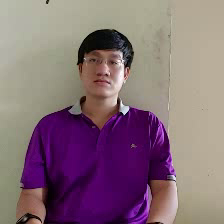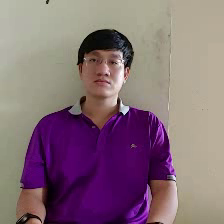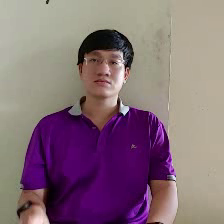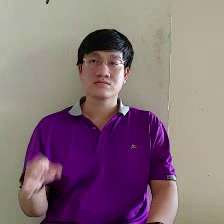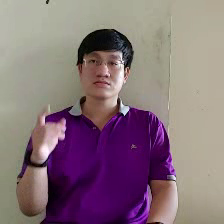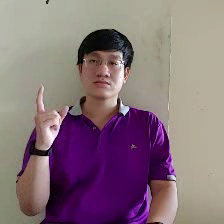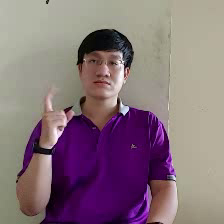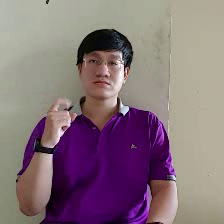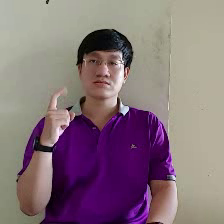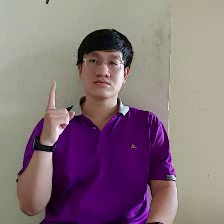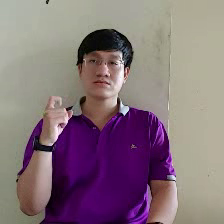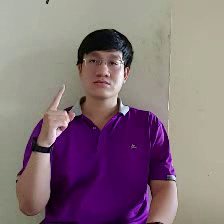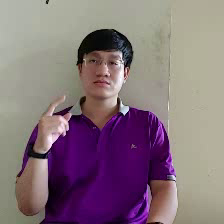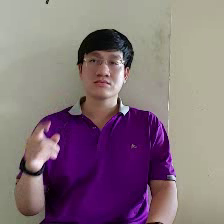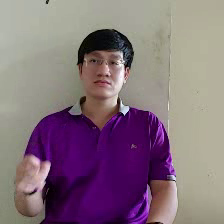Đâu